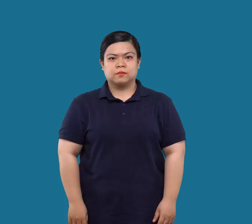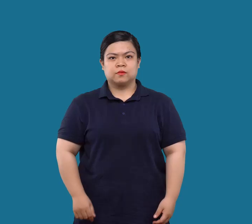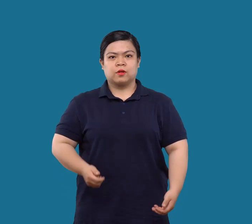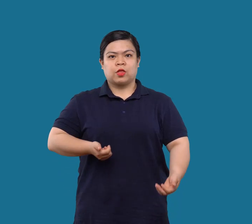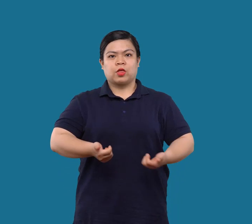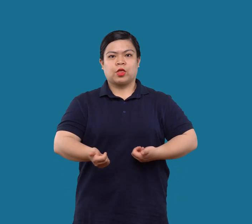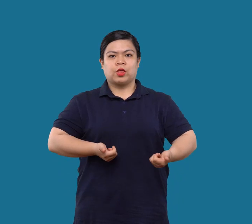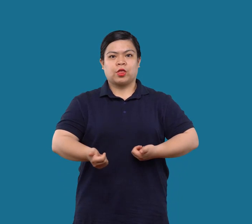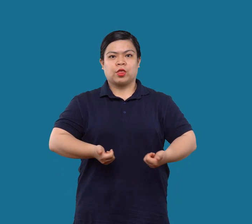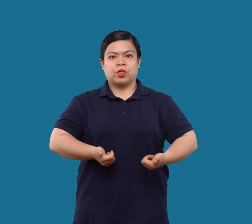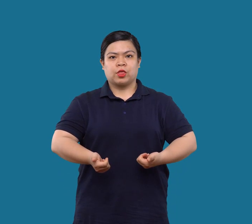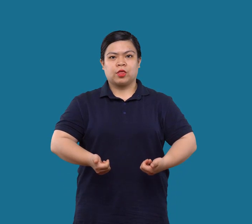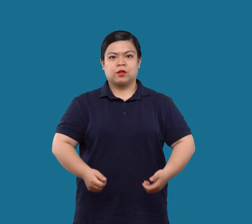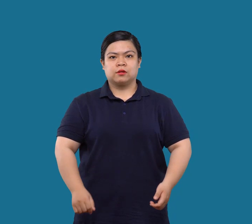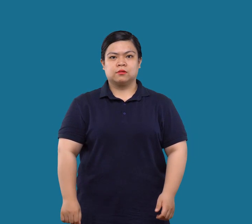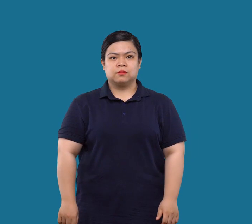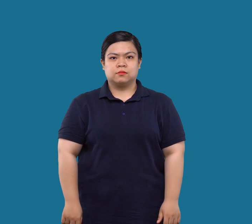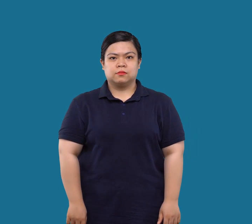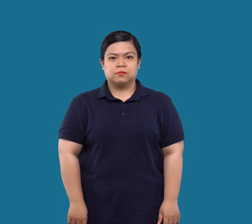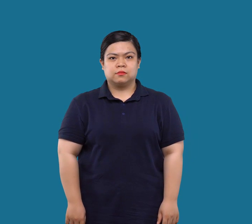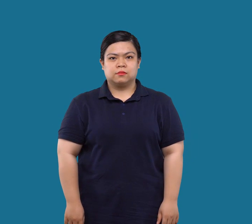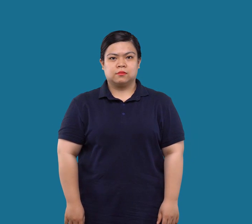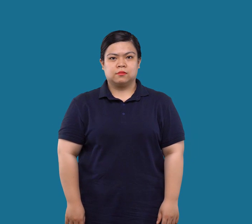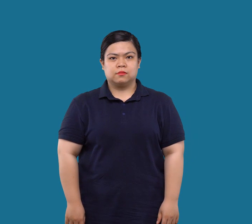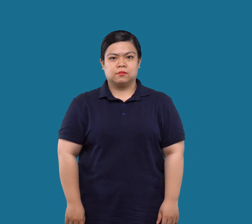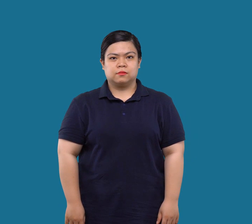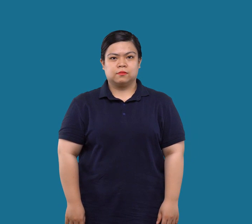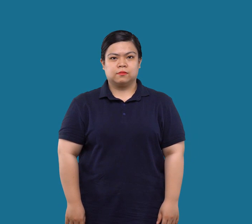tính cách